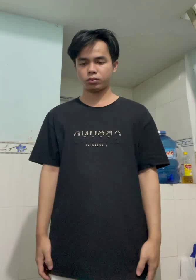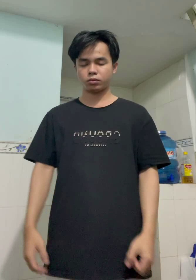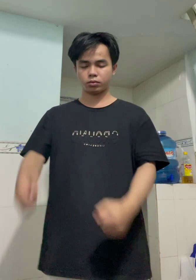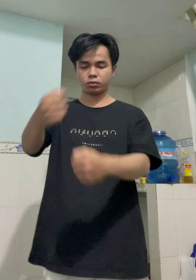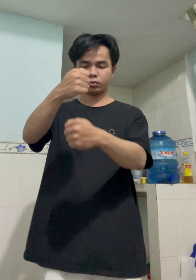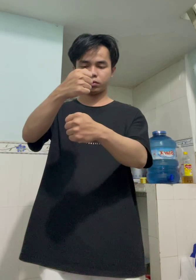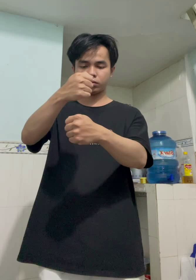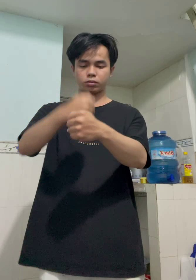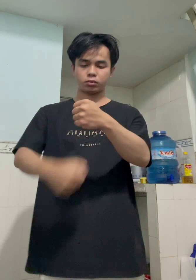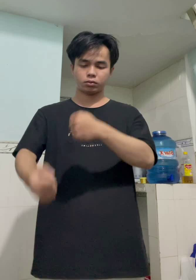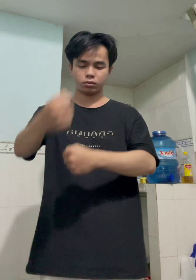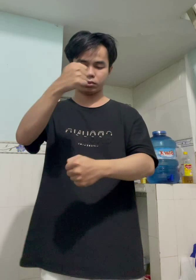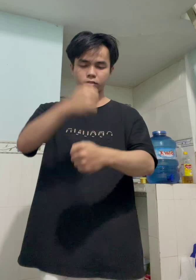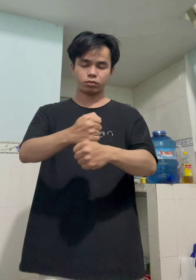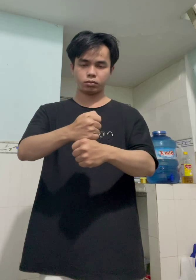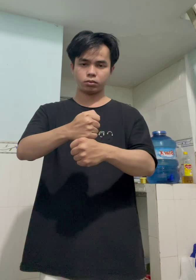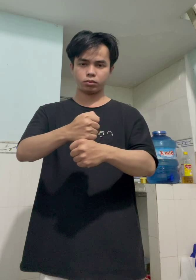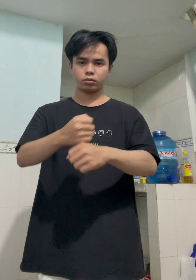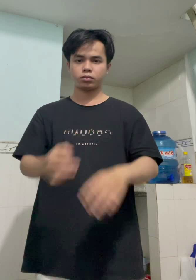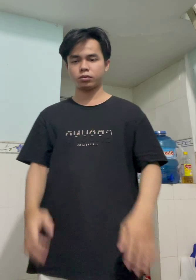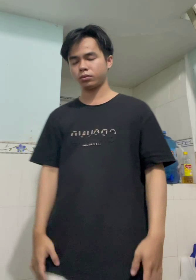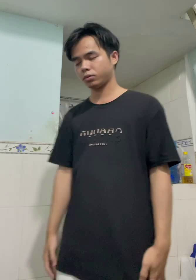nam